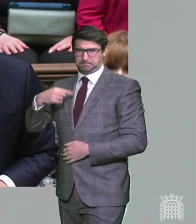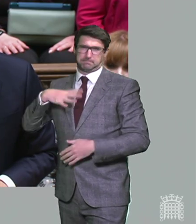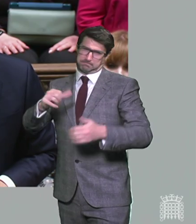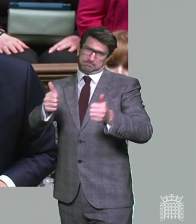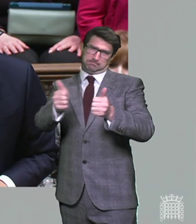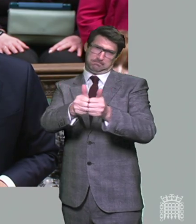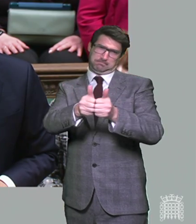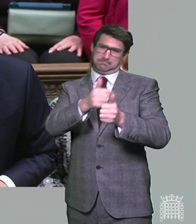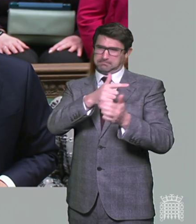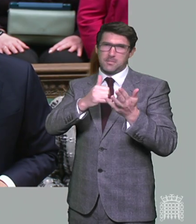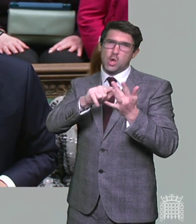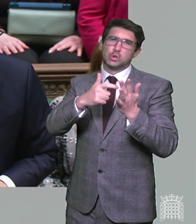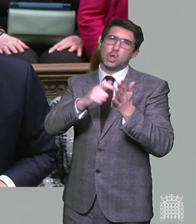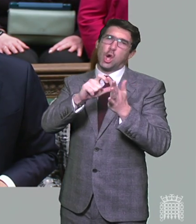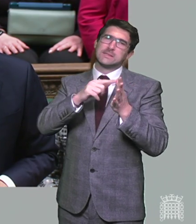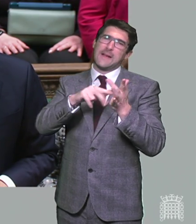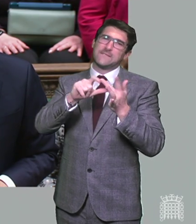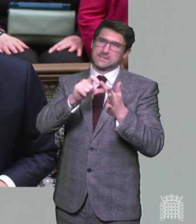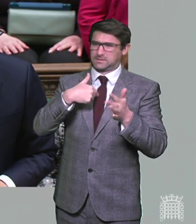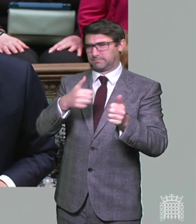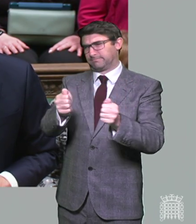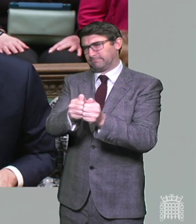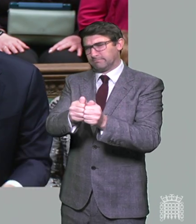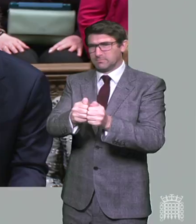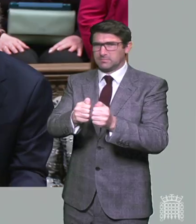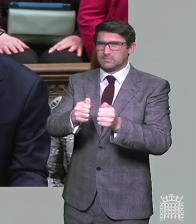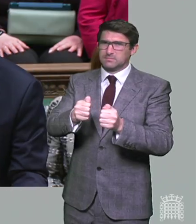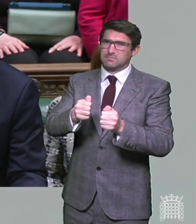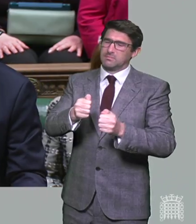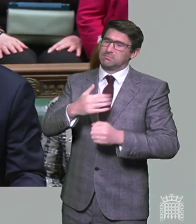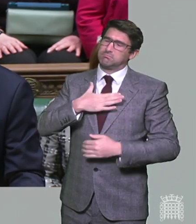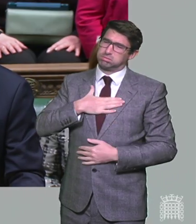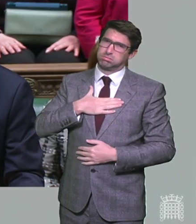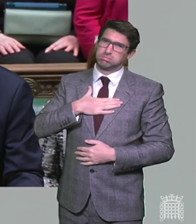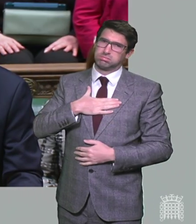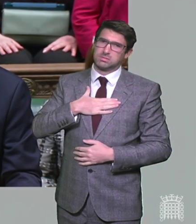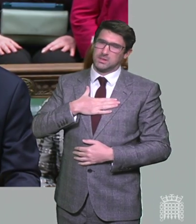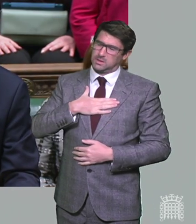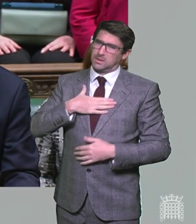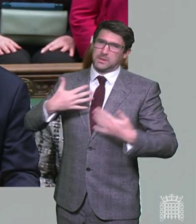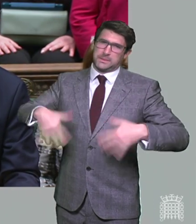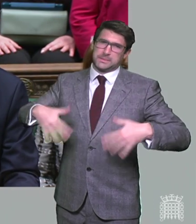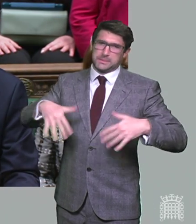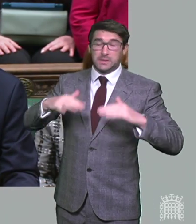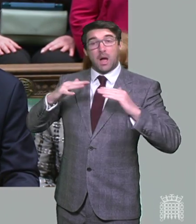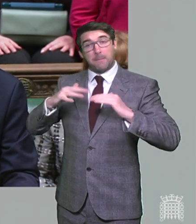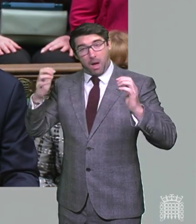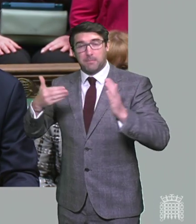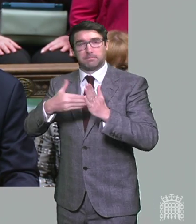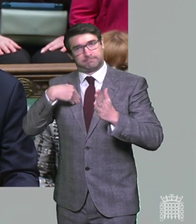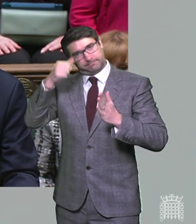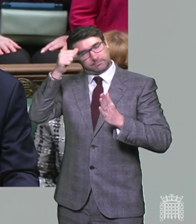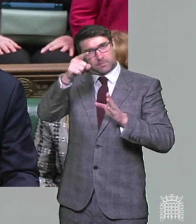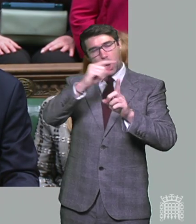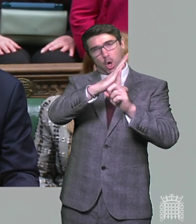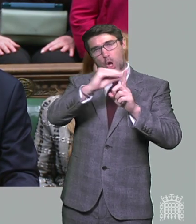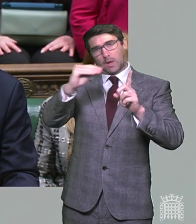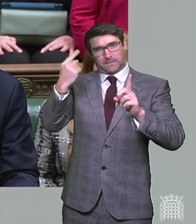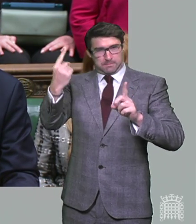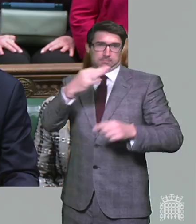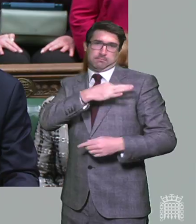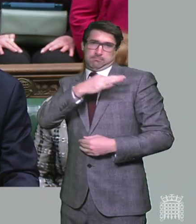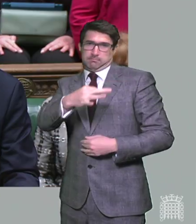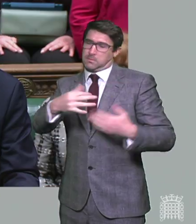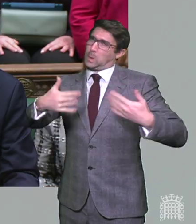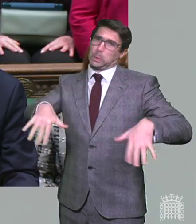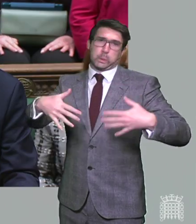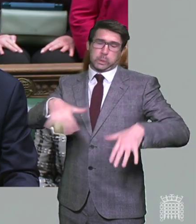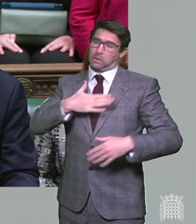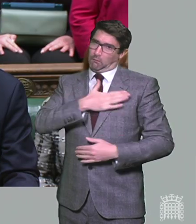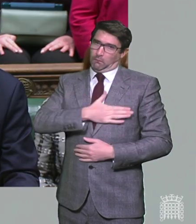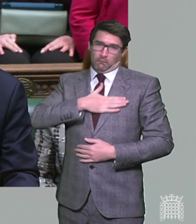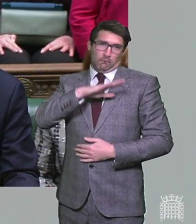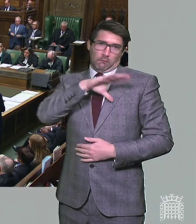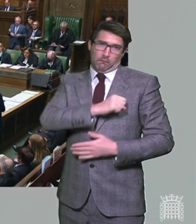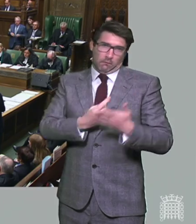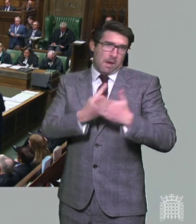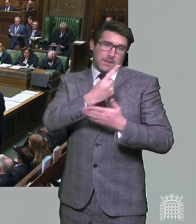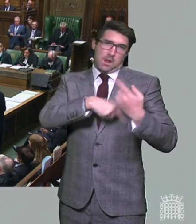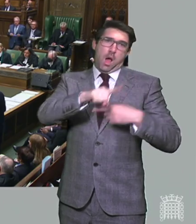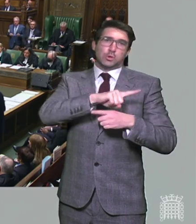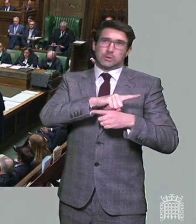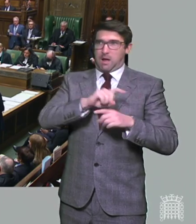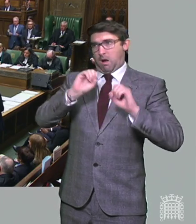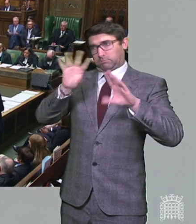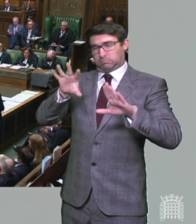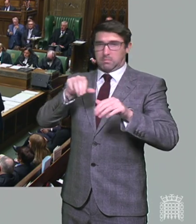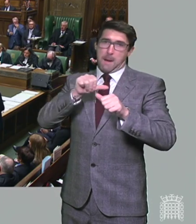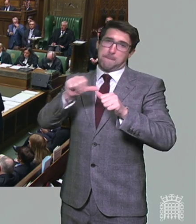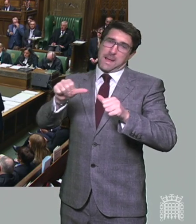She spoke for the whole House when she made those comments. I know how deeply his loss was felt on the Government Benches, and we extend our best wishes across the House at this important time.